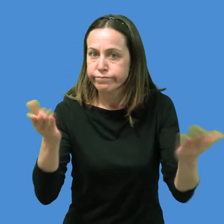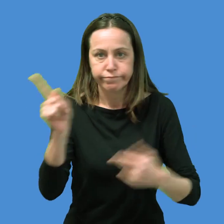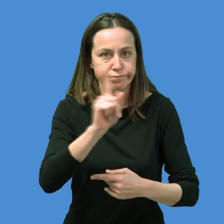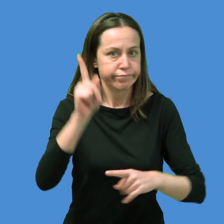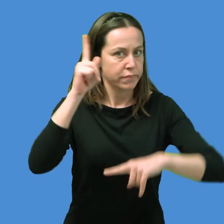no